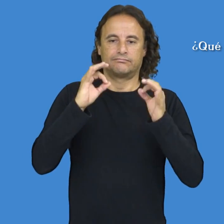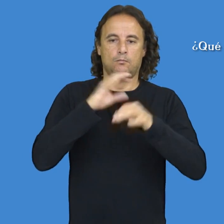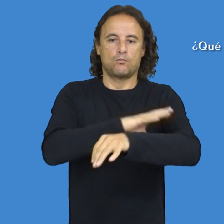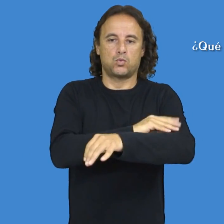tensión